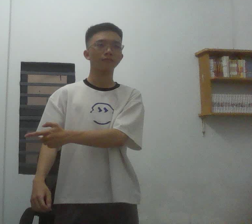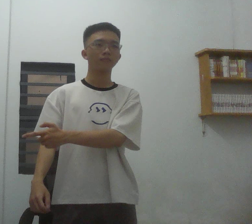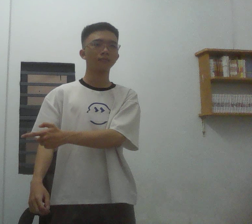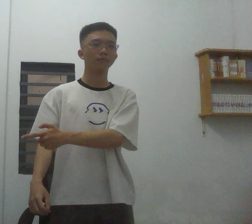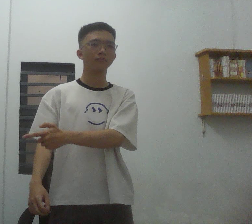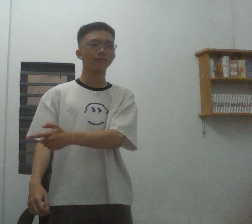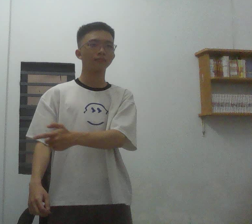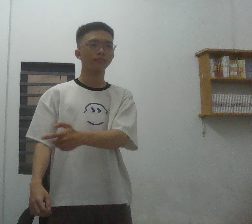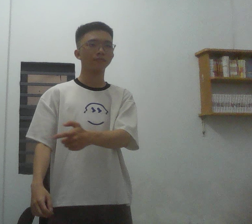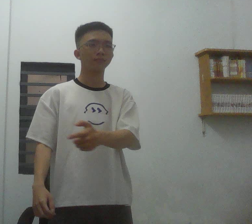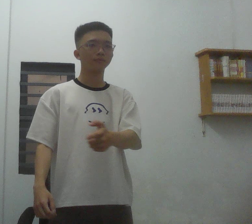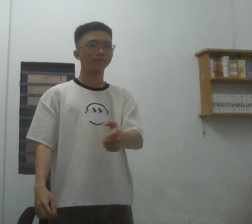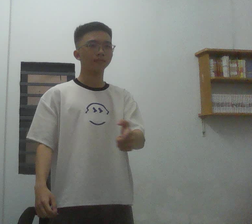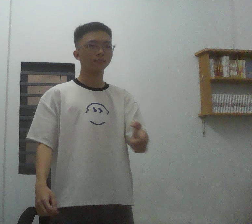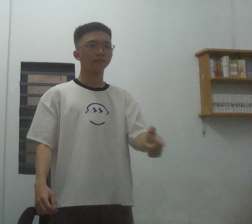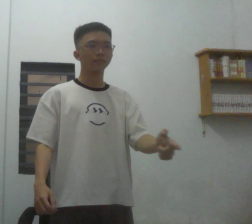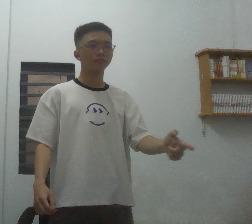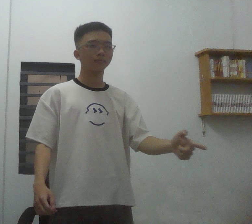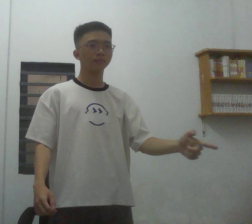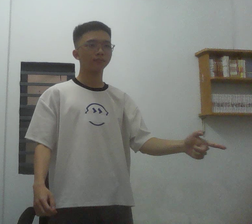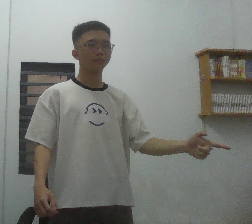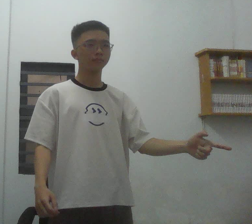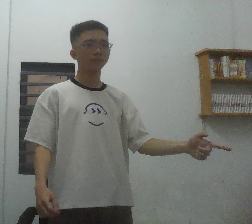cac ban